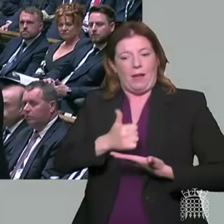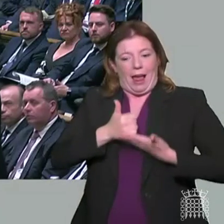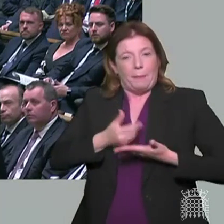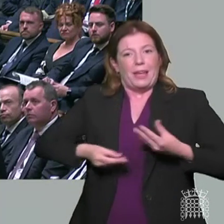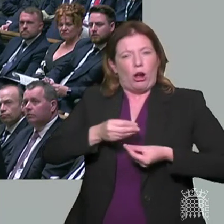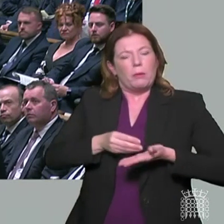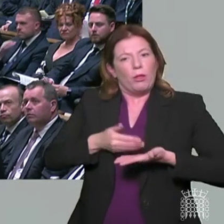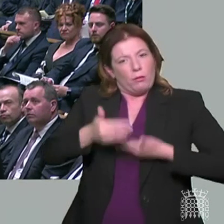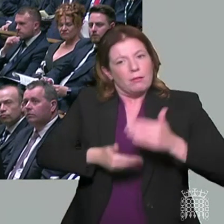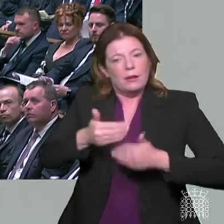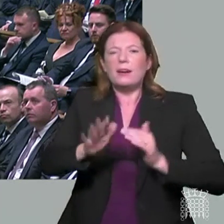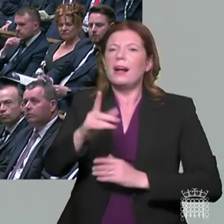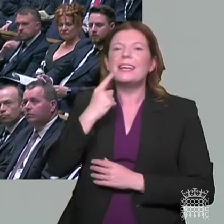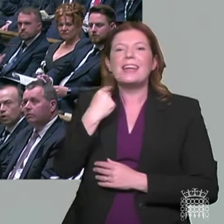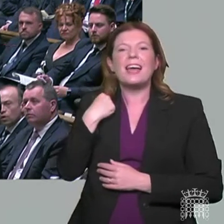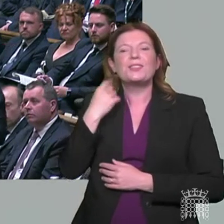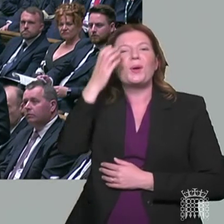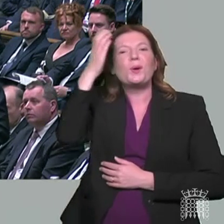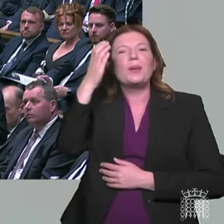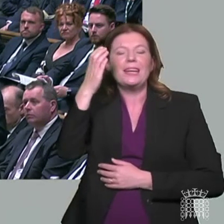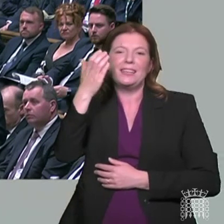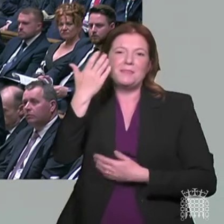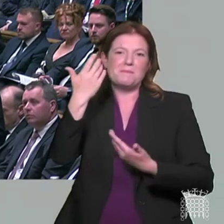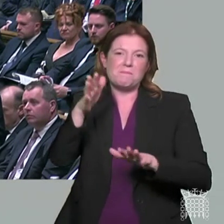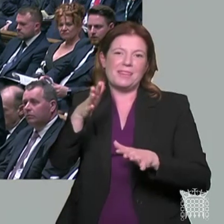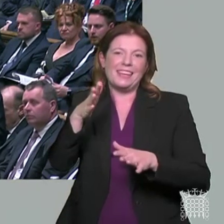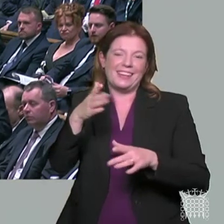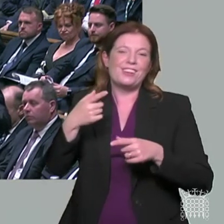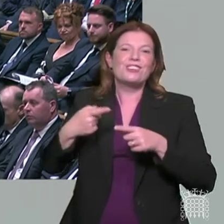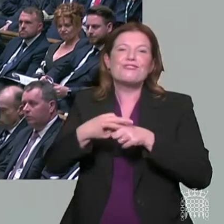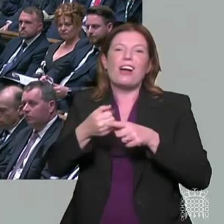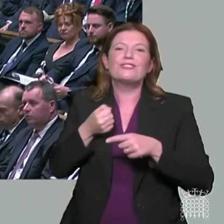By the way, I thought it was fantastic to see Her Majesty the Queen open Crossrail.